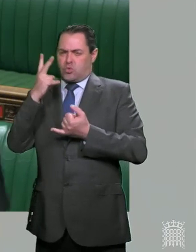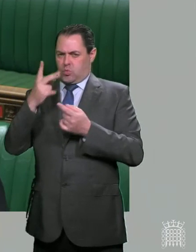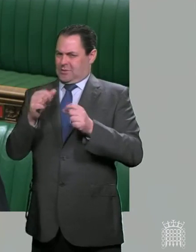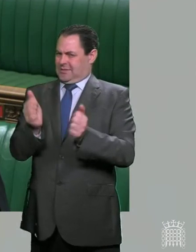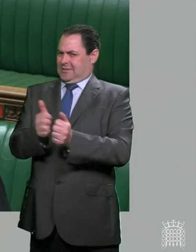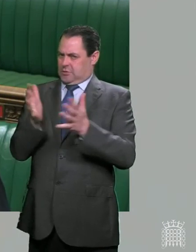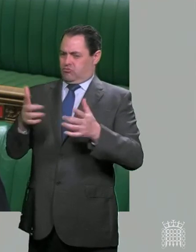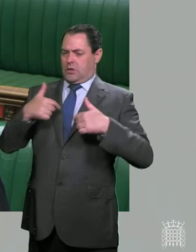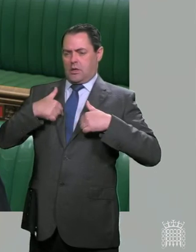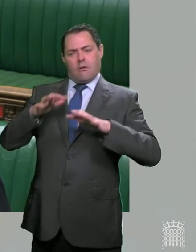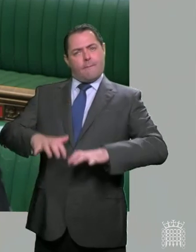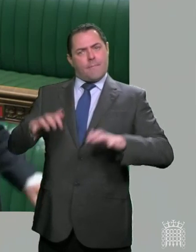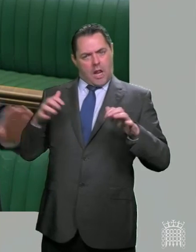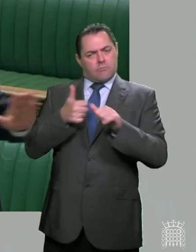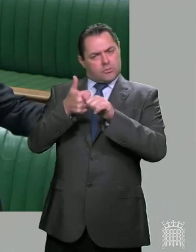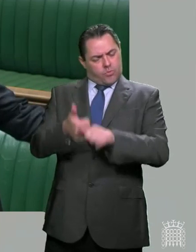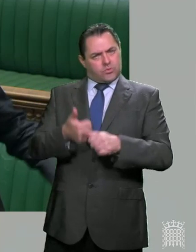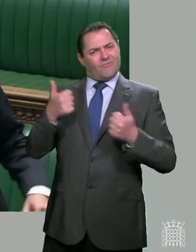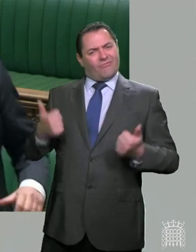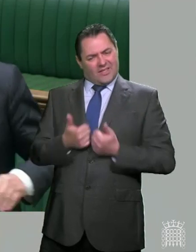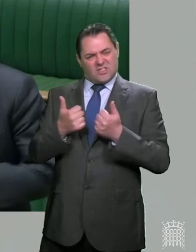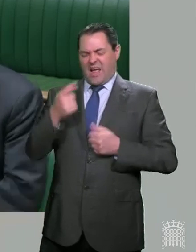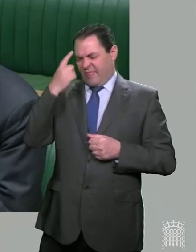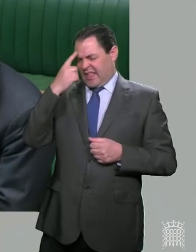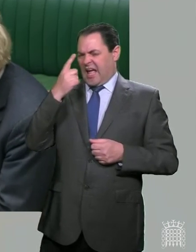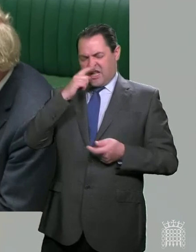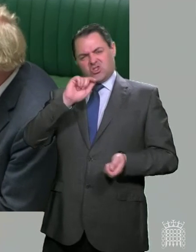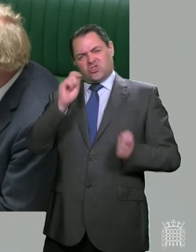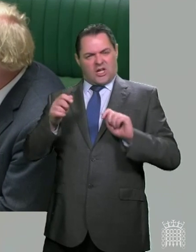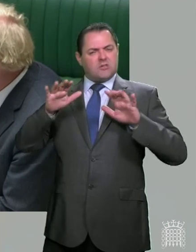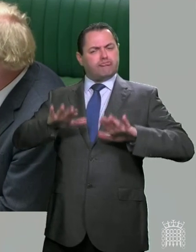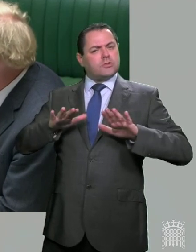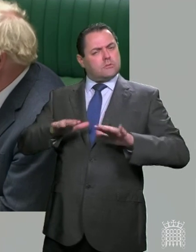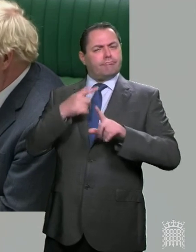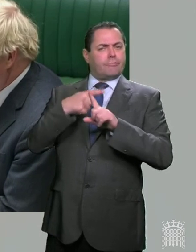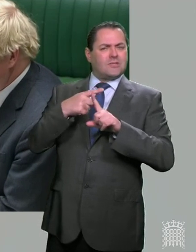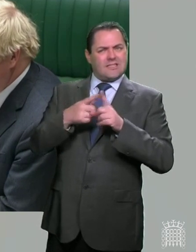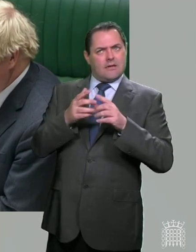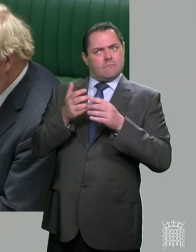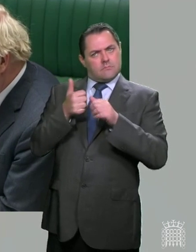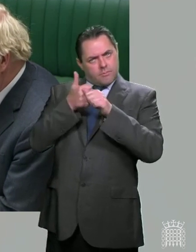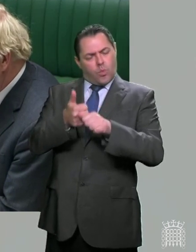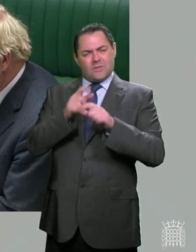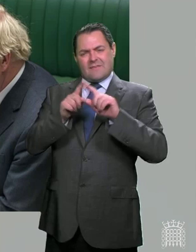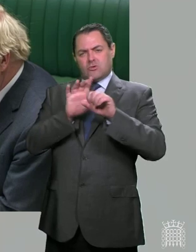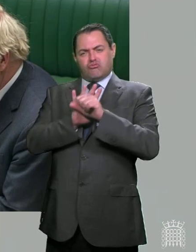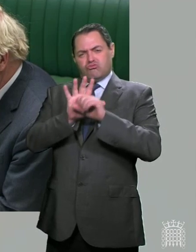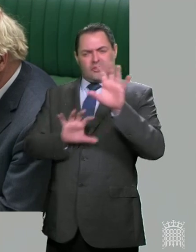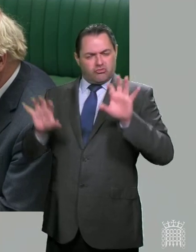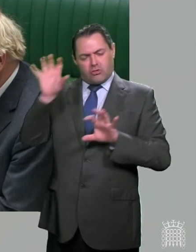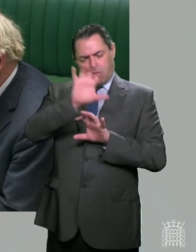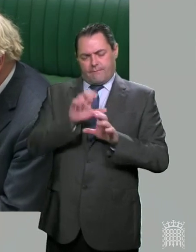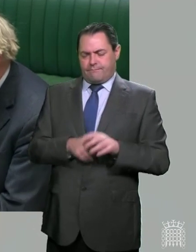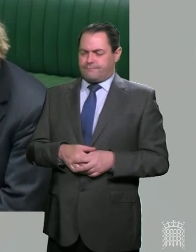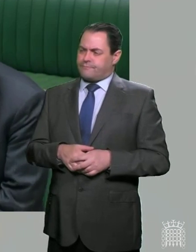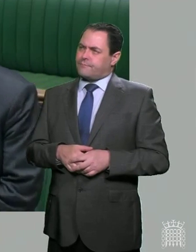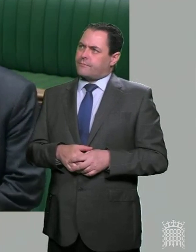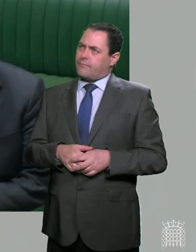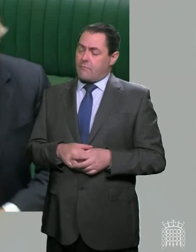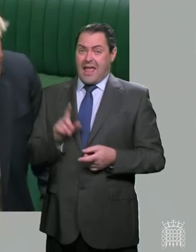The House did vote for it. It has the potential to do a massive amount of good in levelling up across the whole UK.